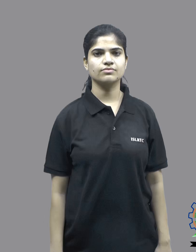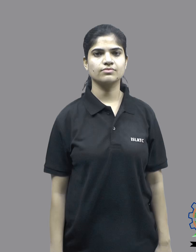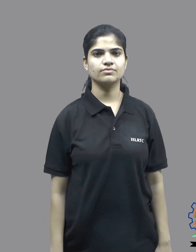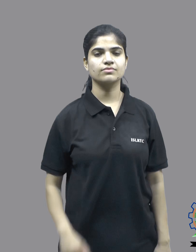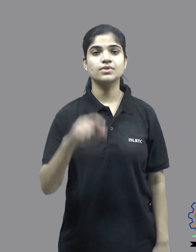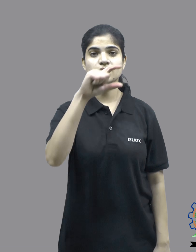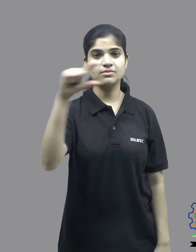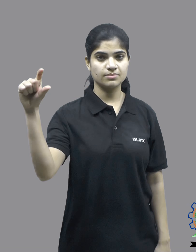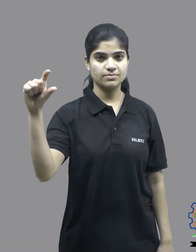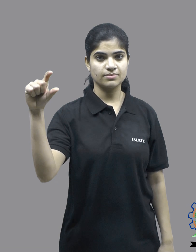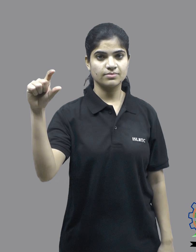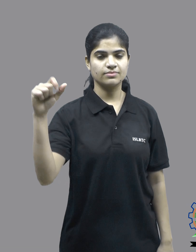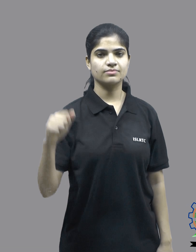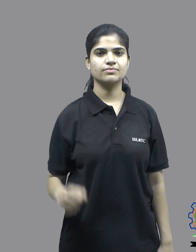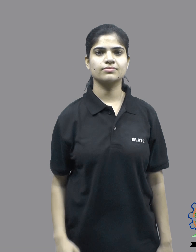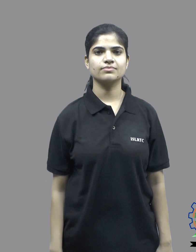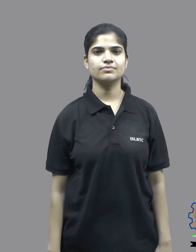Name